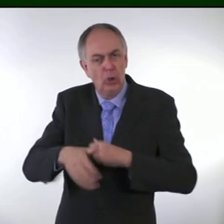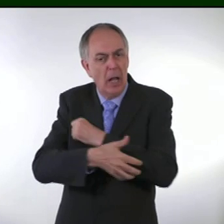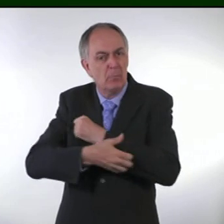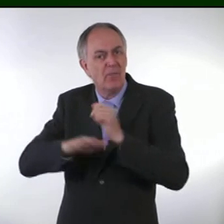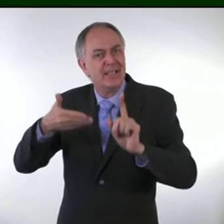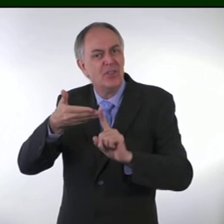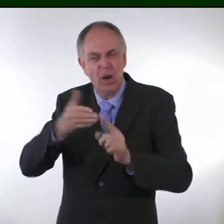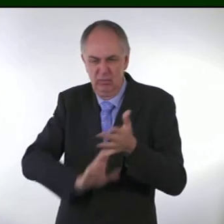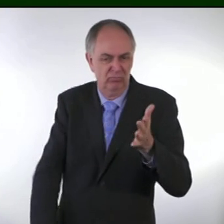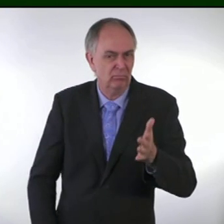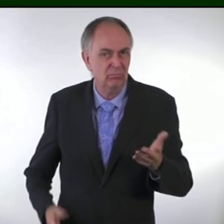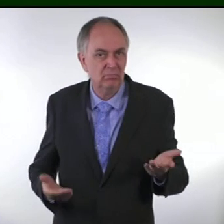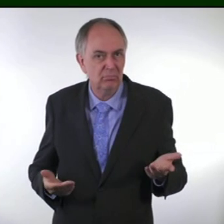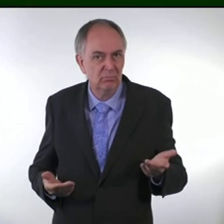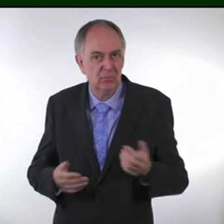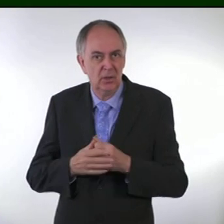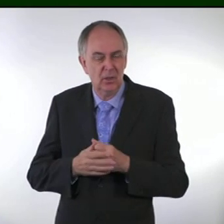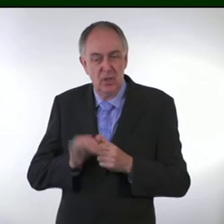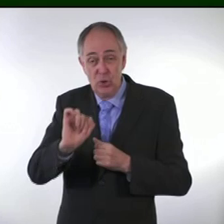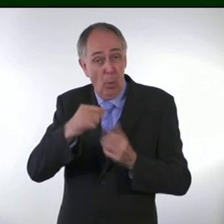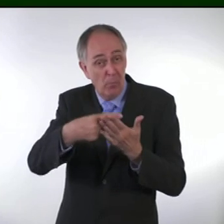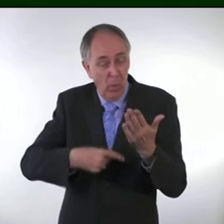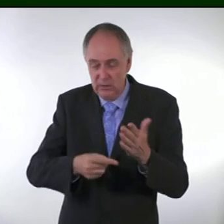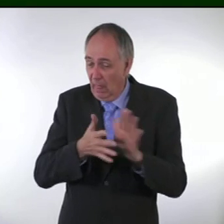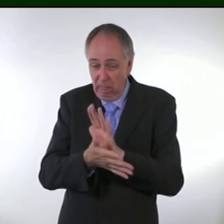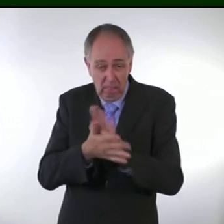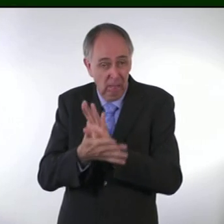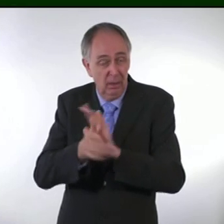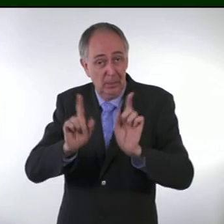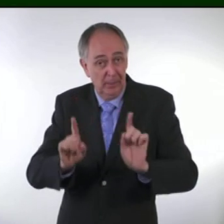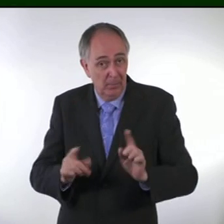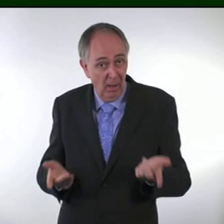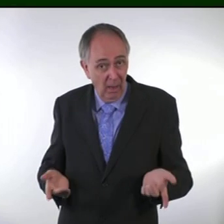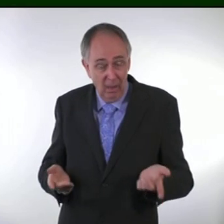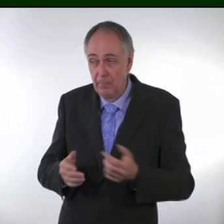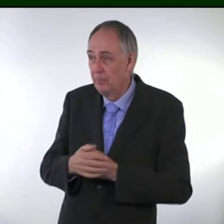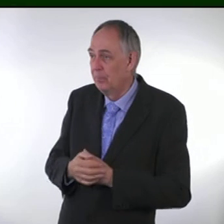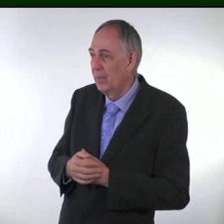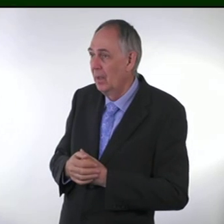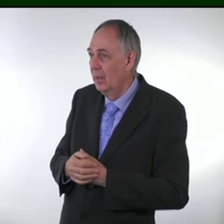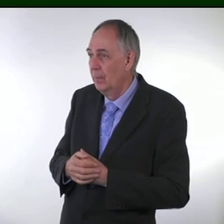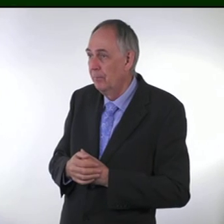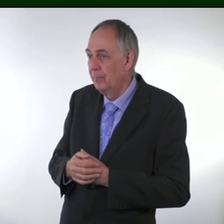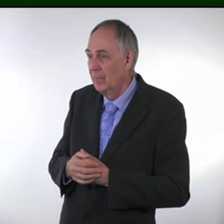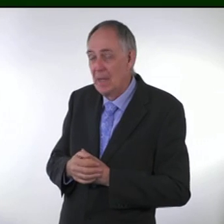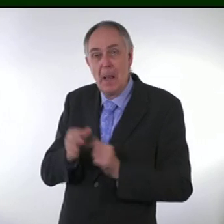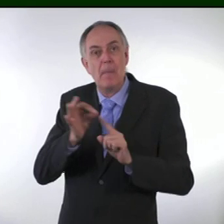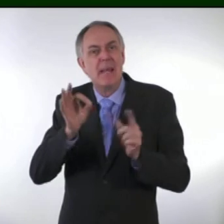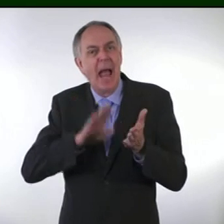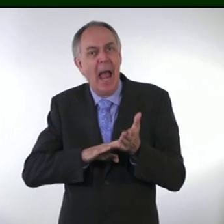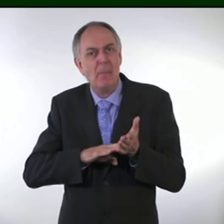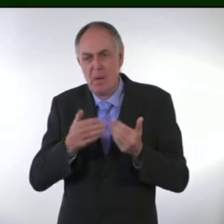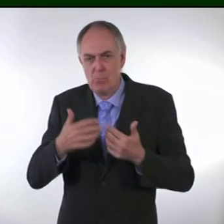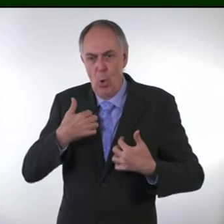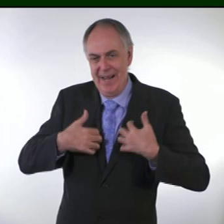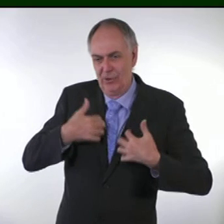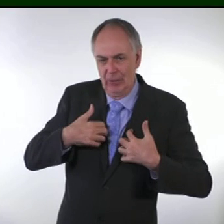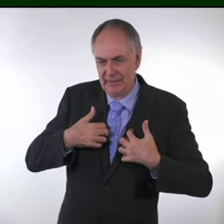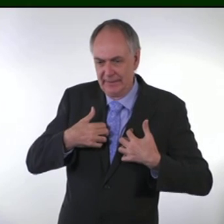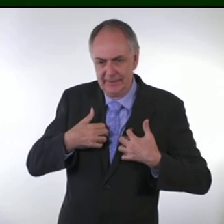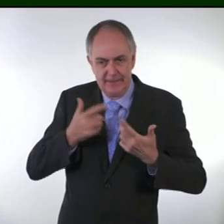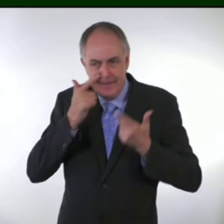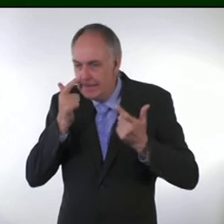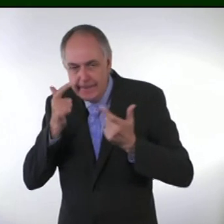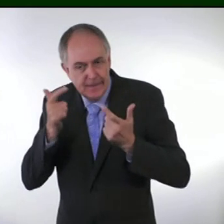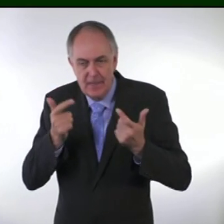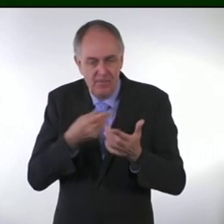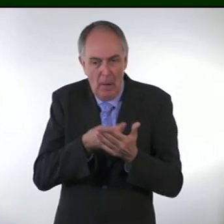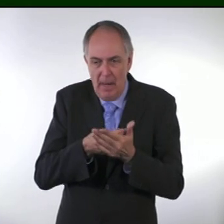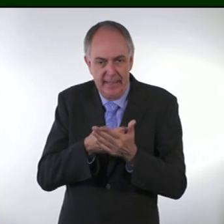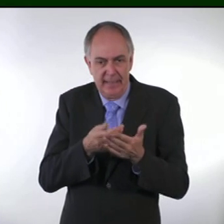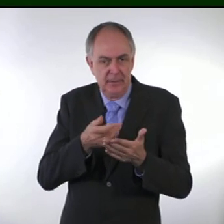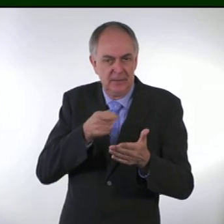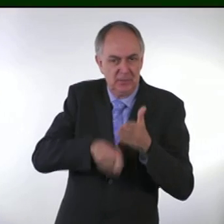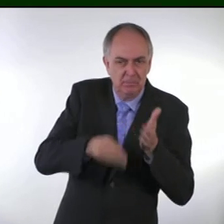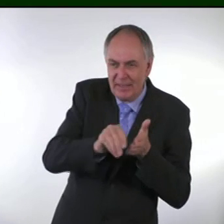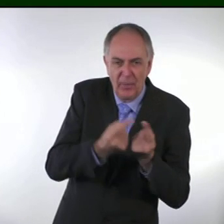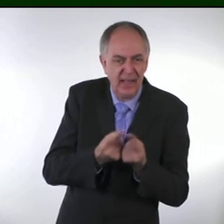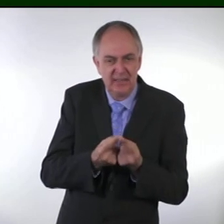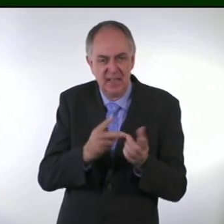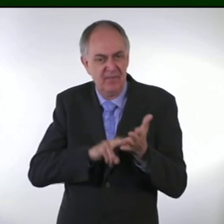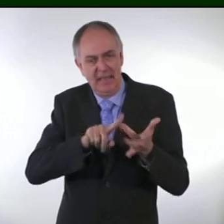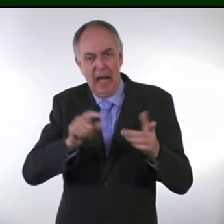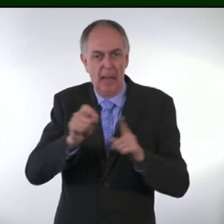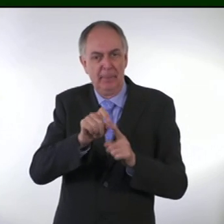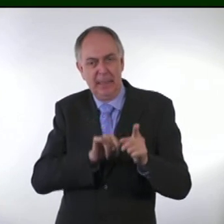Rather than reversing their damaging policies that have pushed millions into poverty, the Prime Minister is more interested in finding money to spend on his own vanity project: a luxury VIP plane.